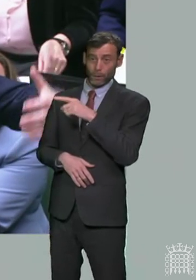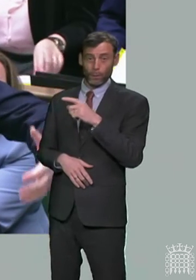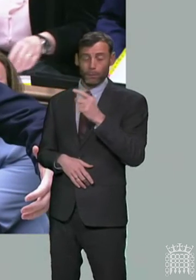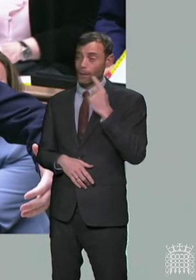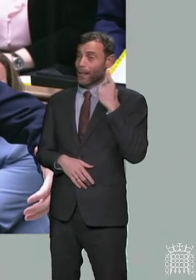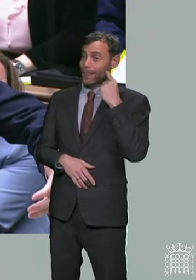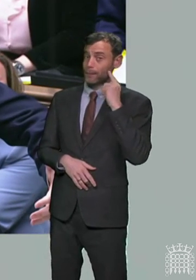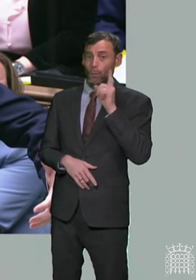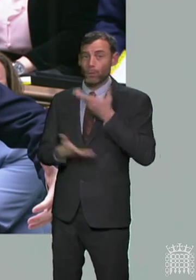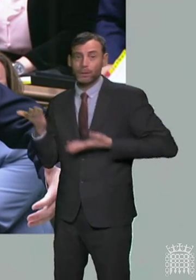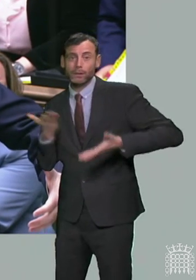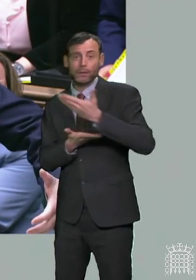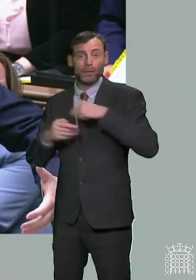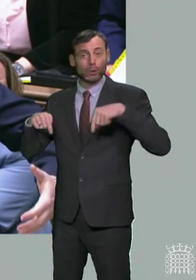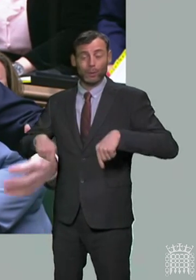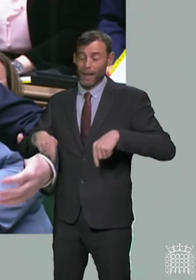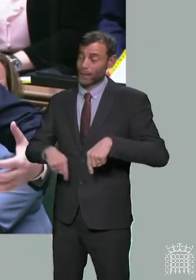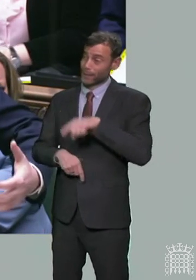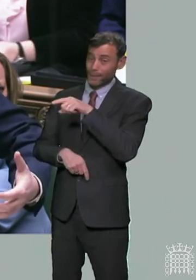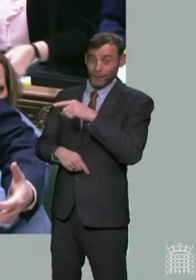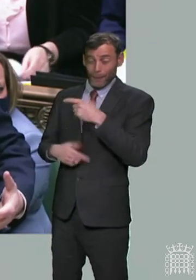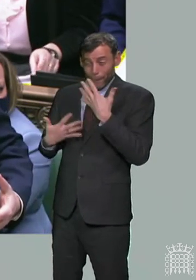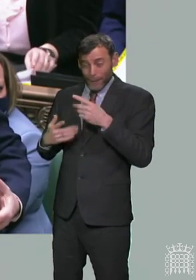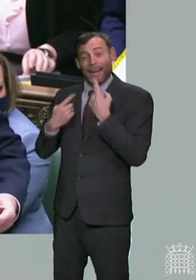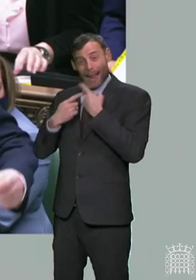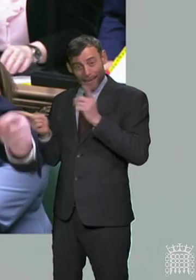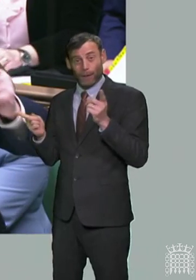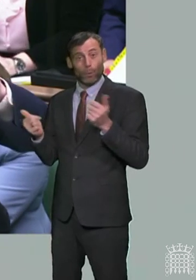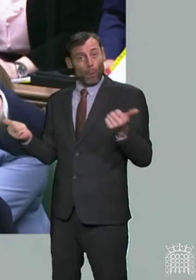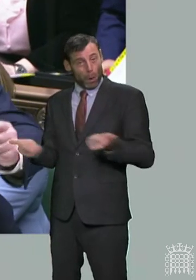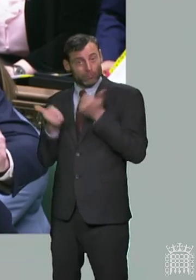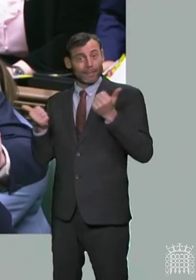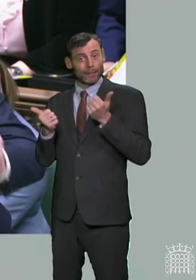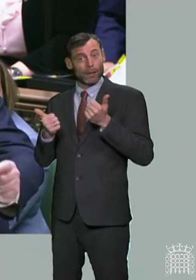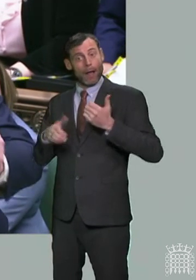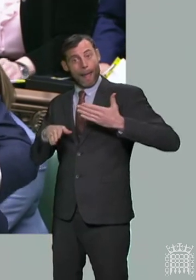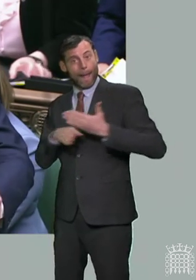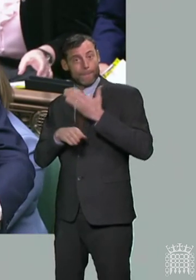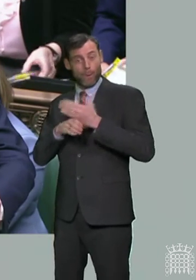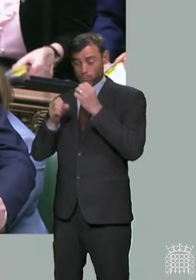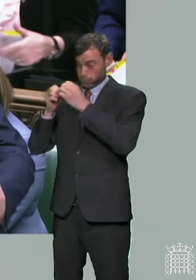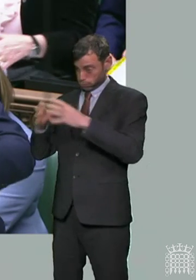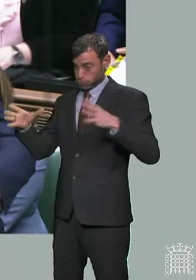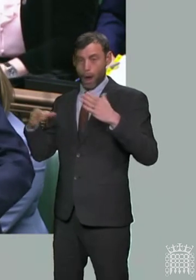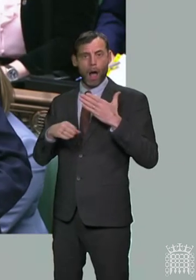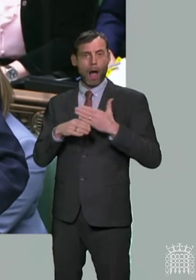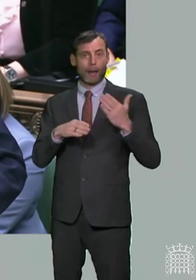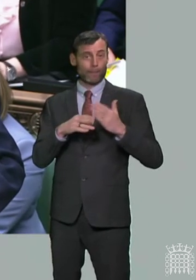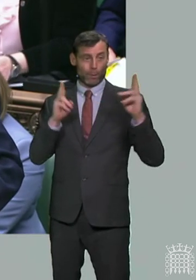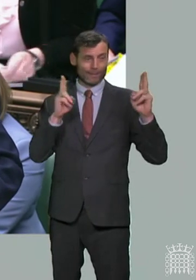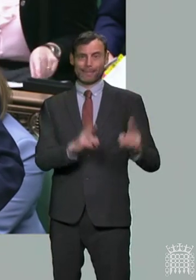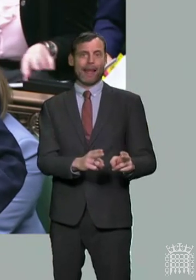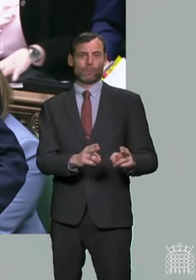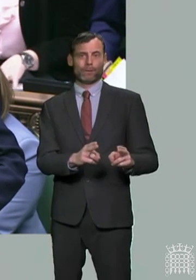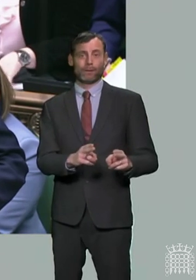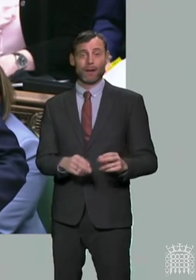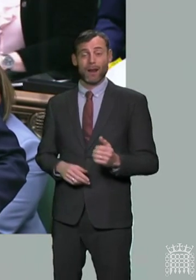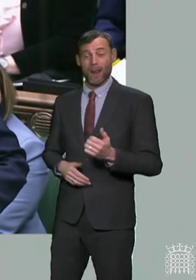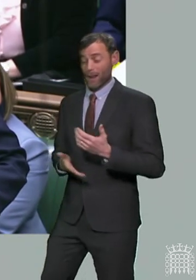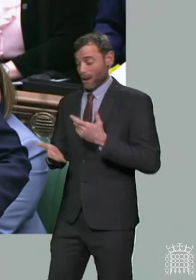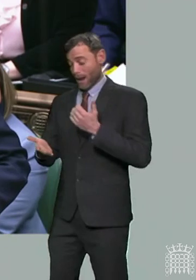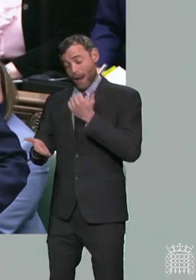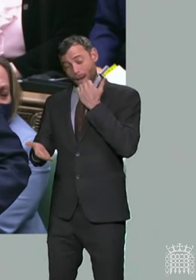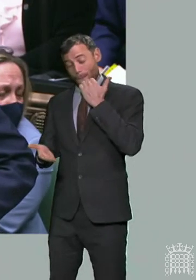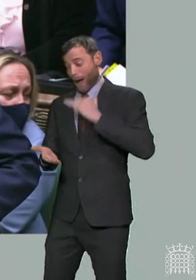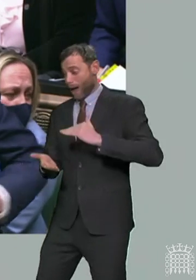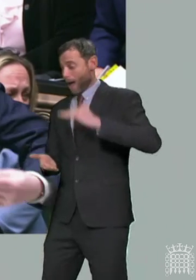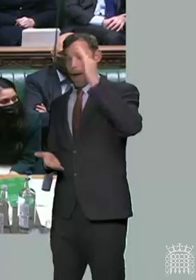We have unemployment falling to near-record lows, and we have job vacancies at record highs.